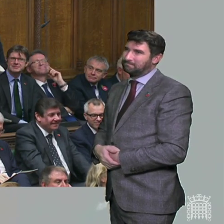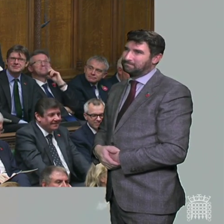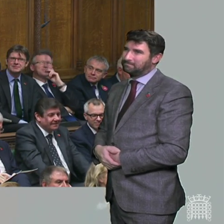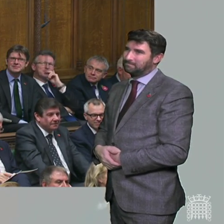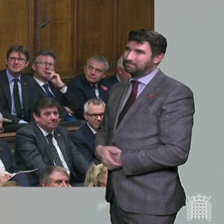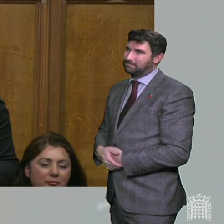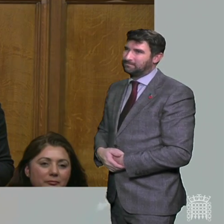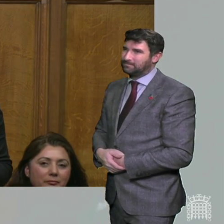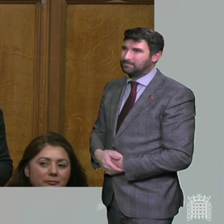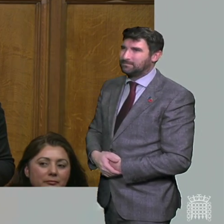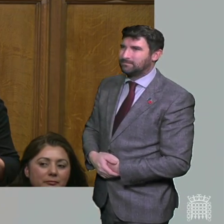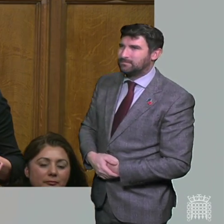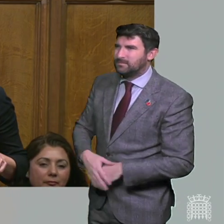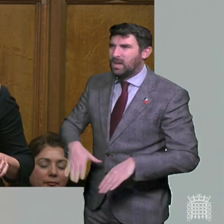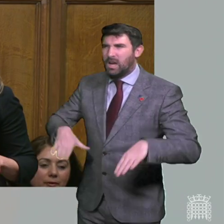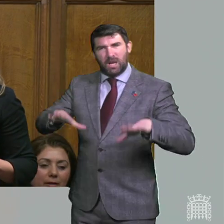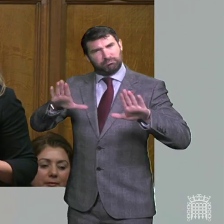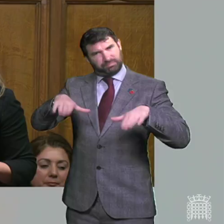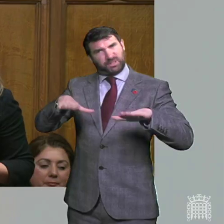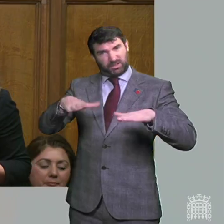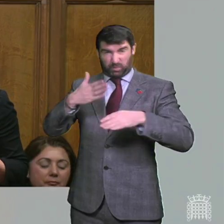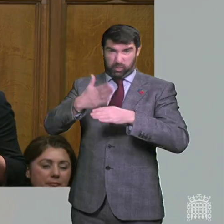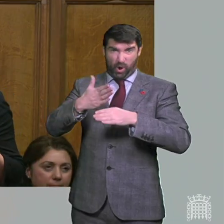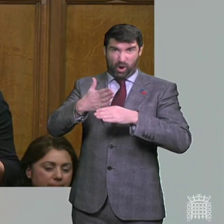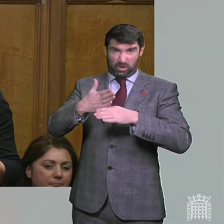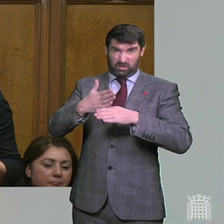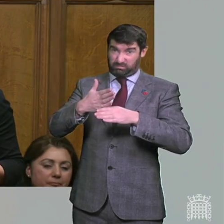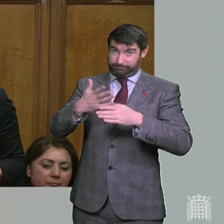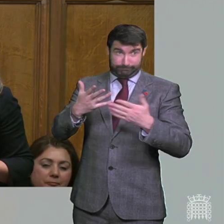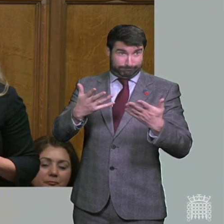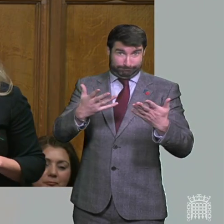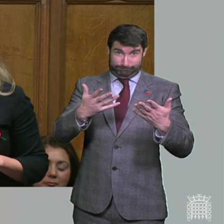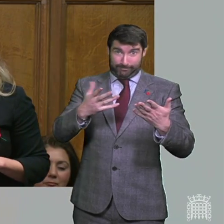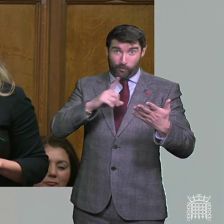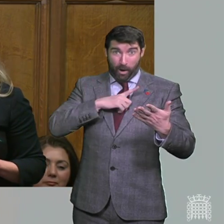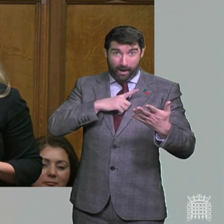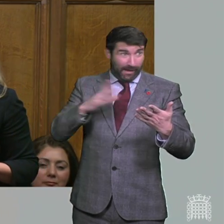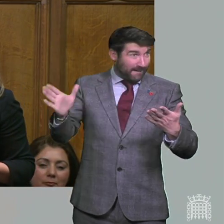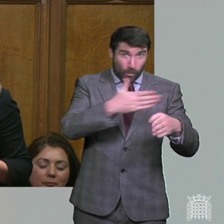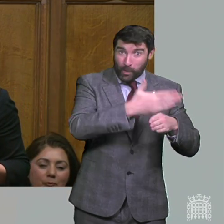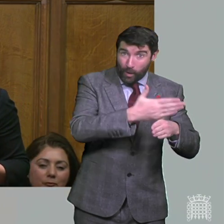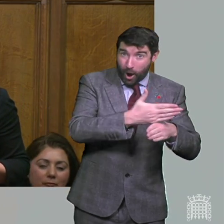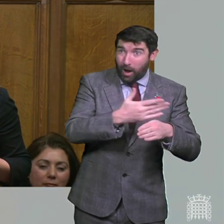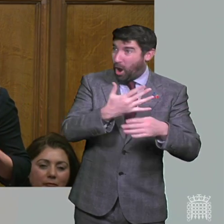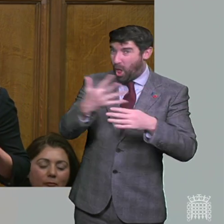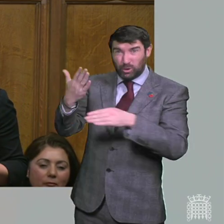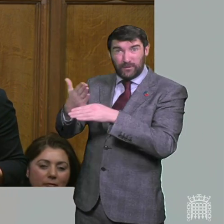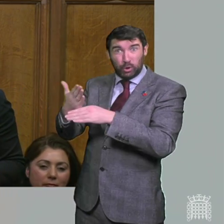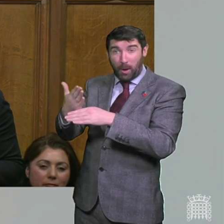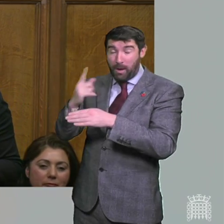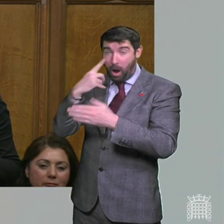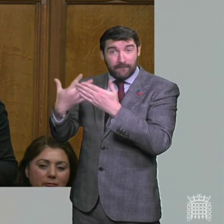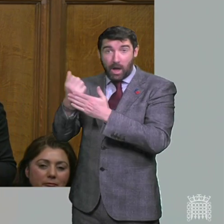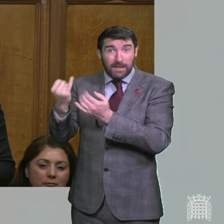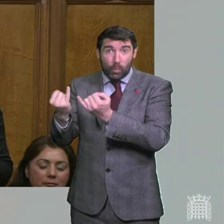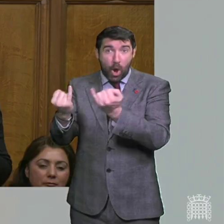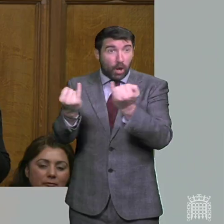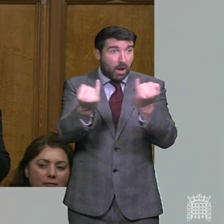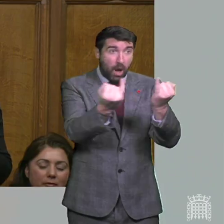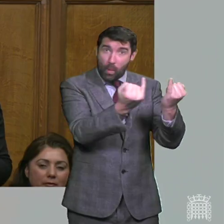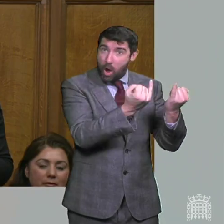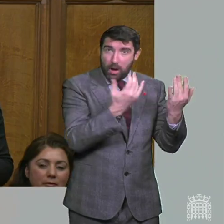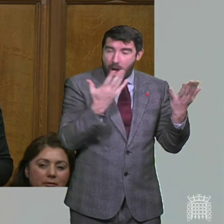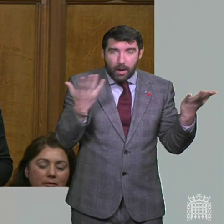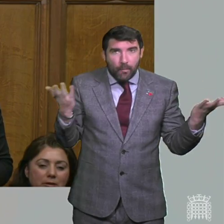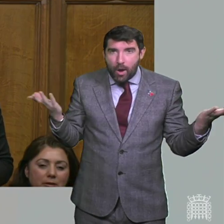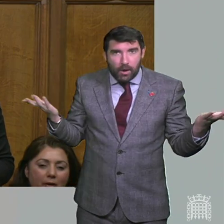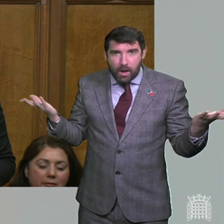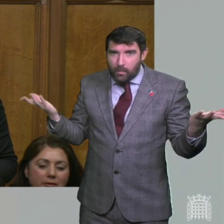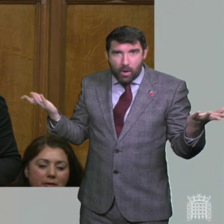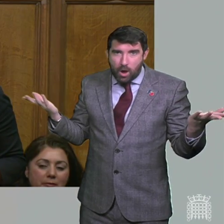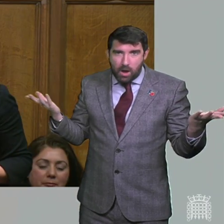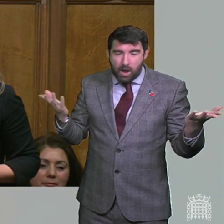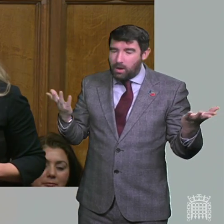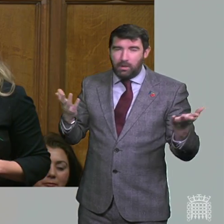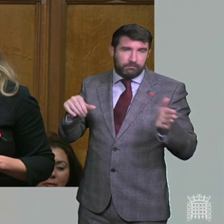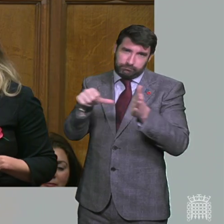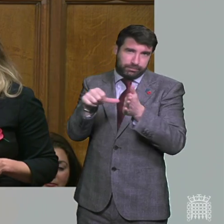The UK has a workforce shortage, yet millions of parents are unable to work at full tilt and childcare providers are going belly-up due to policies’ being a maddeningly expensive muddle of a mess.